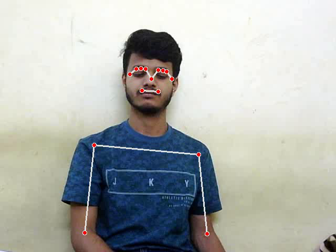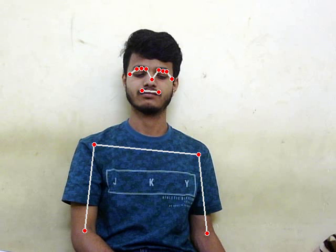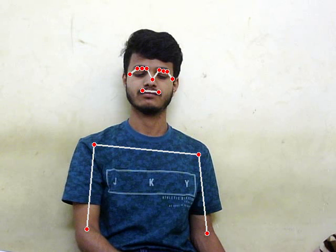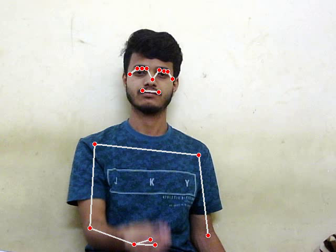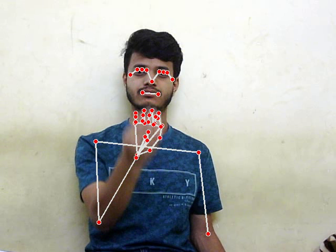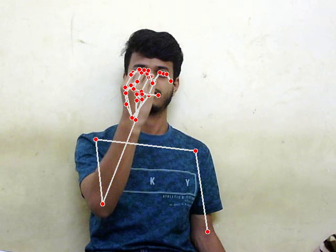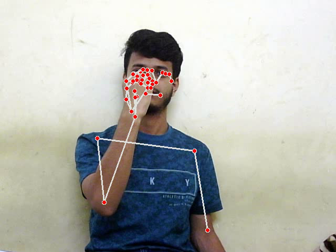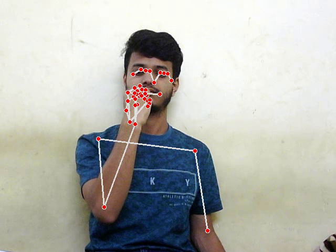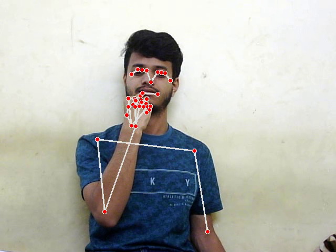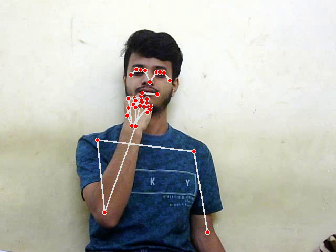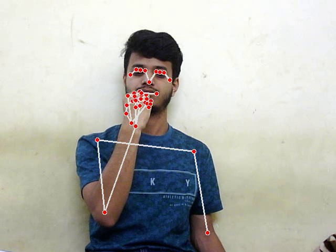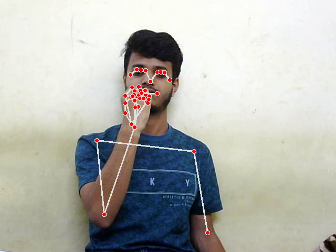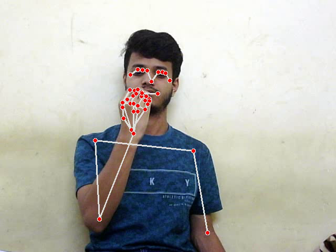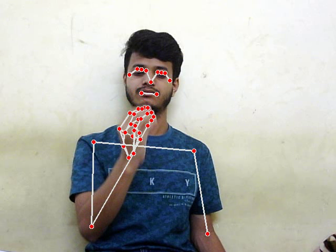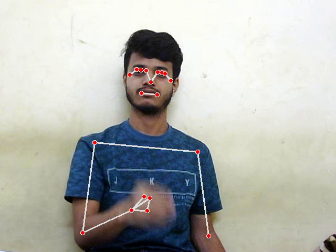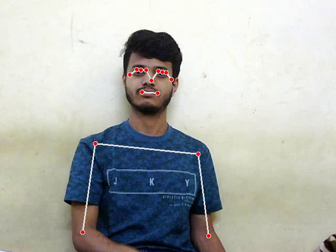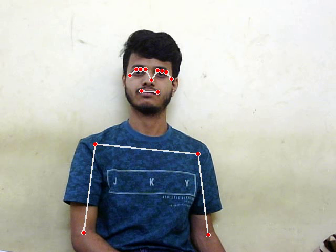eat